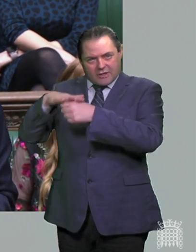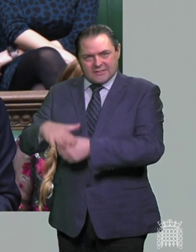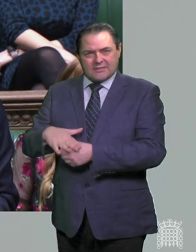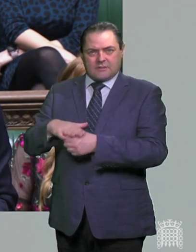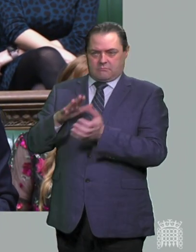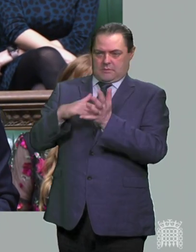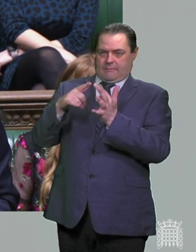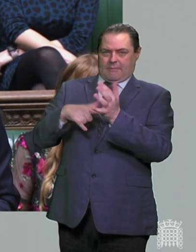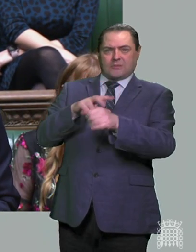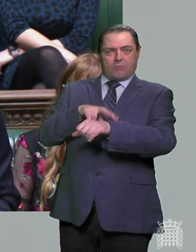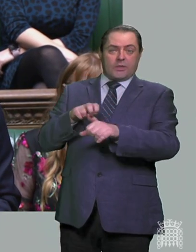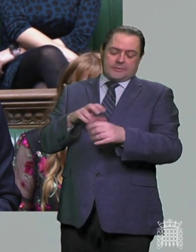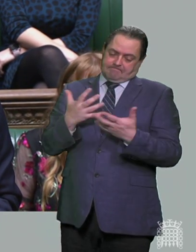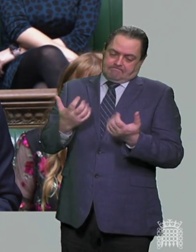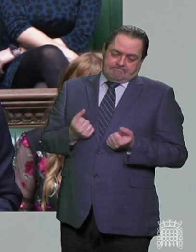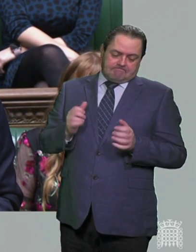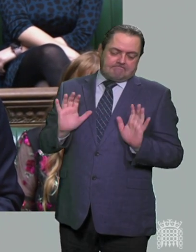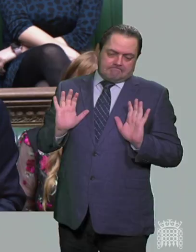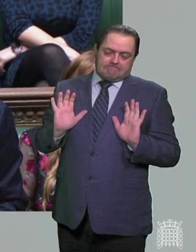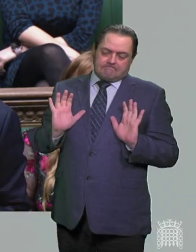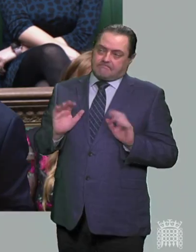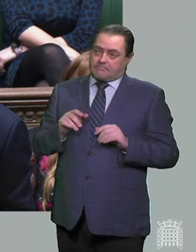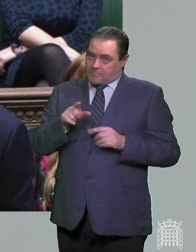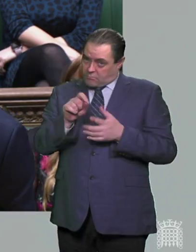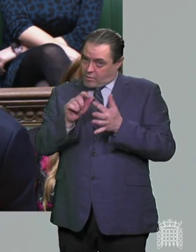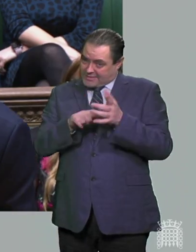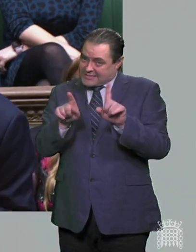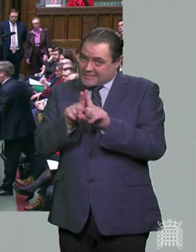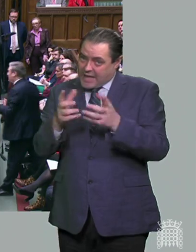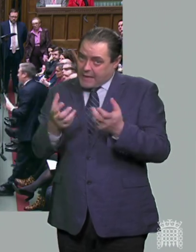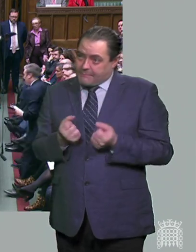I accept those findings in full. Does the Prime Minister?